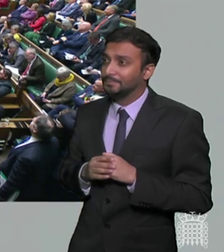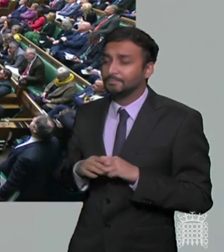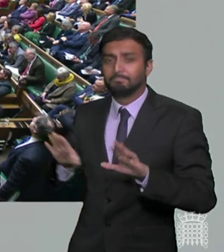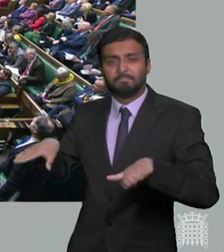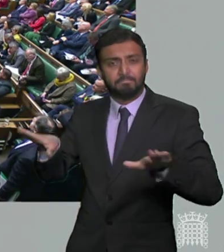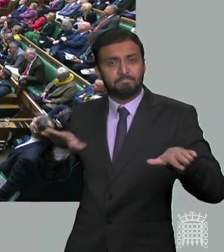More!